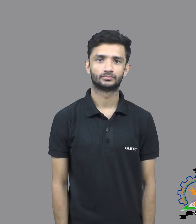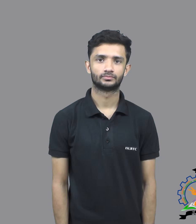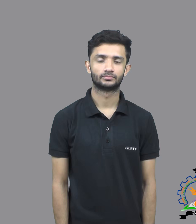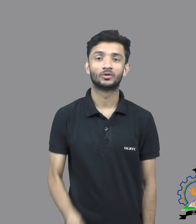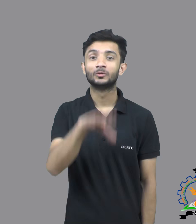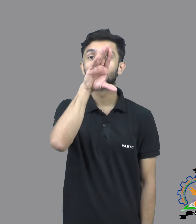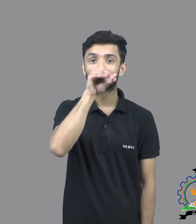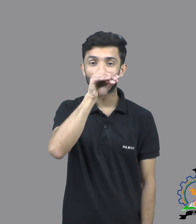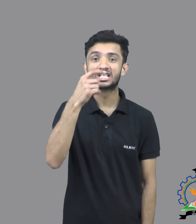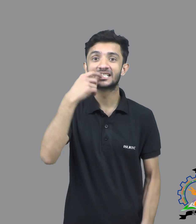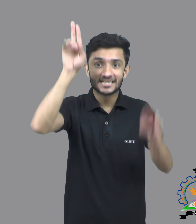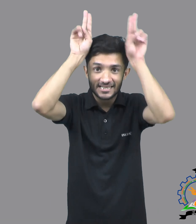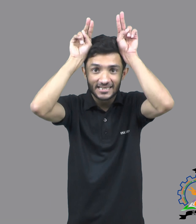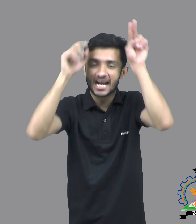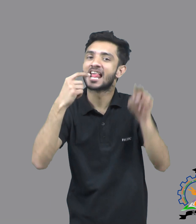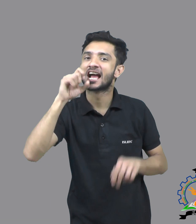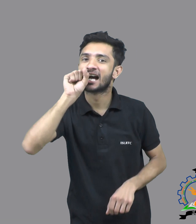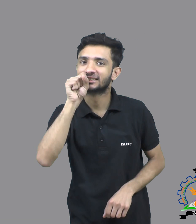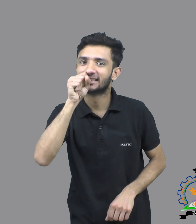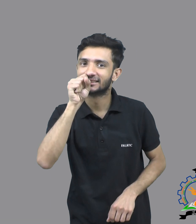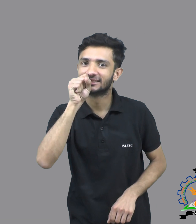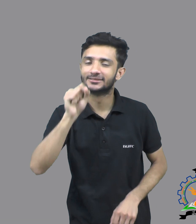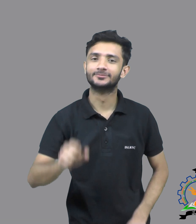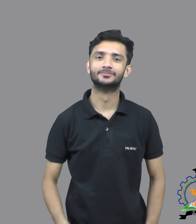Bugs Bunny